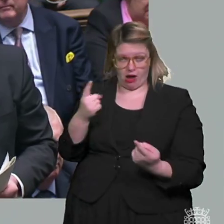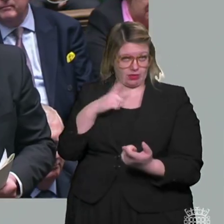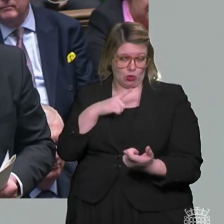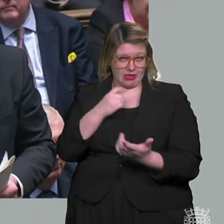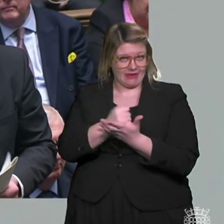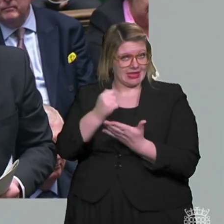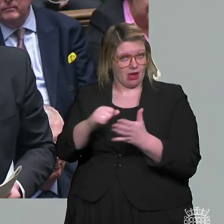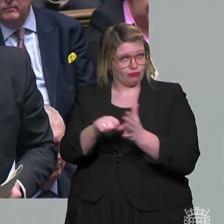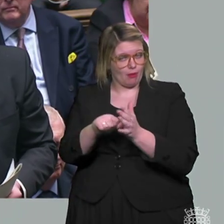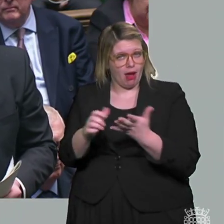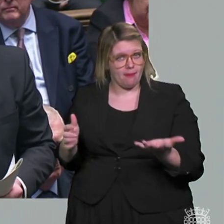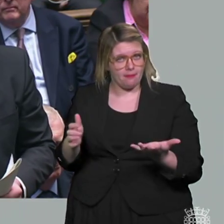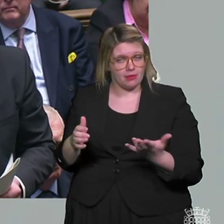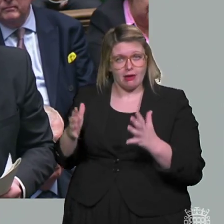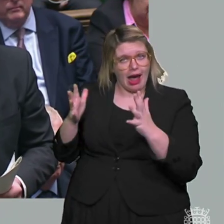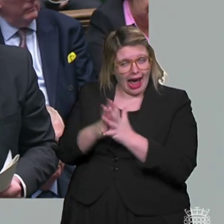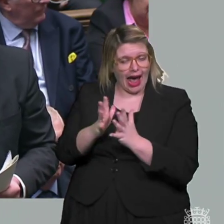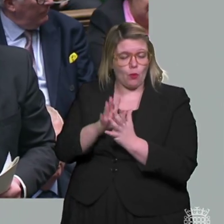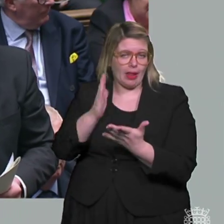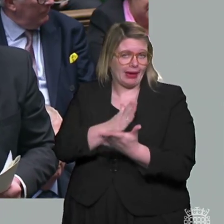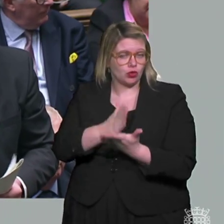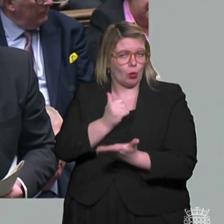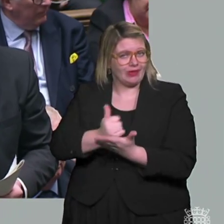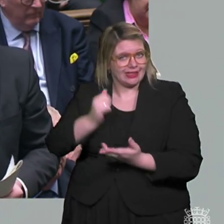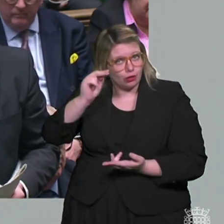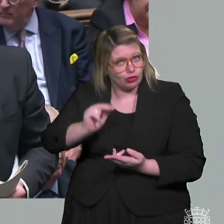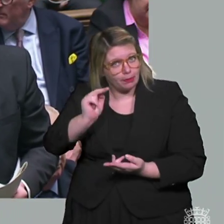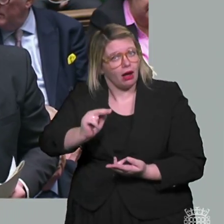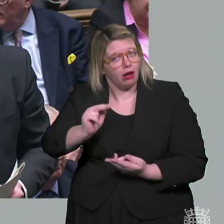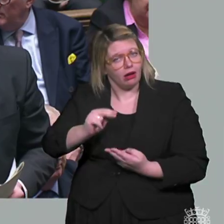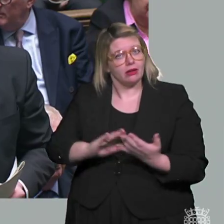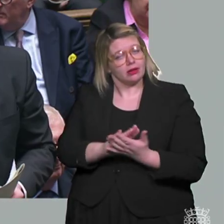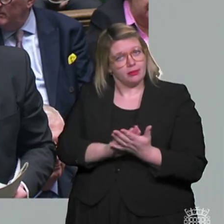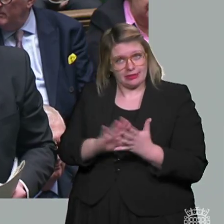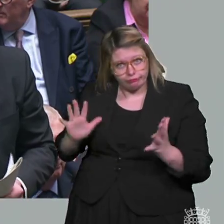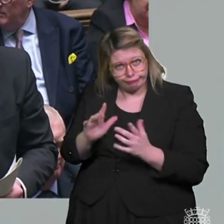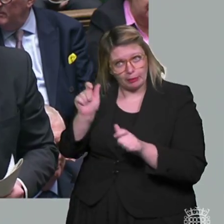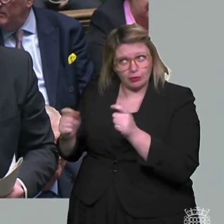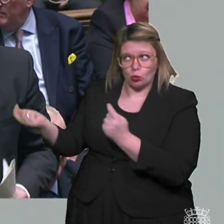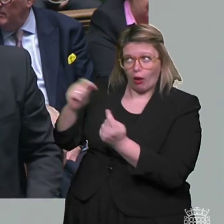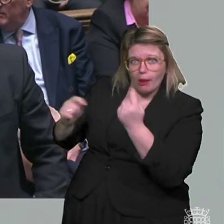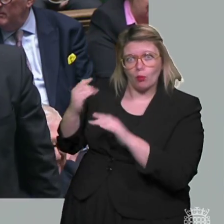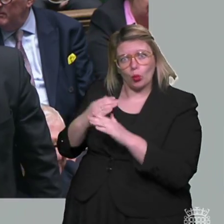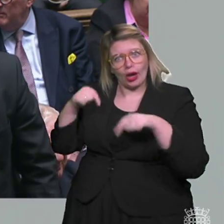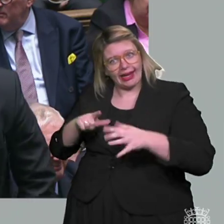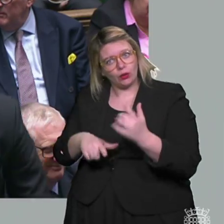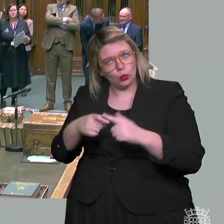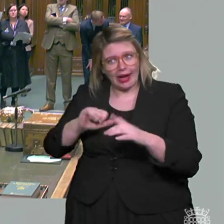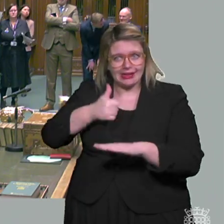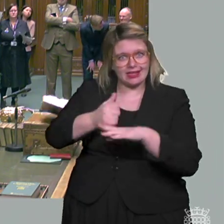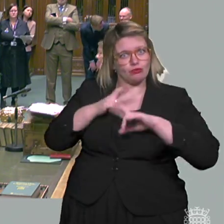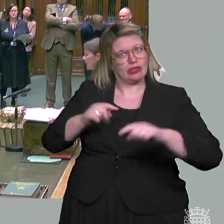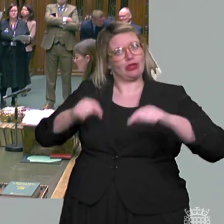What steps is the Secretary of State taking to reduce visa costs for skilled workers, incentivising them to come to the UK and set up home here?